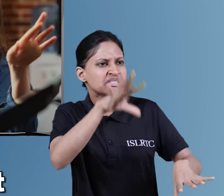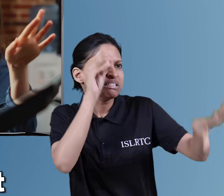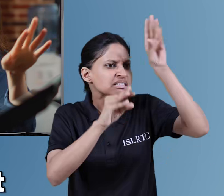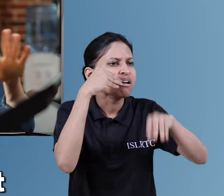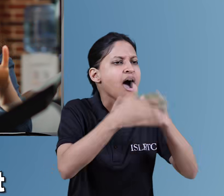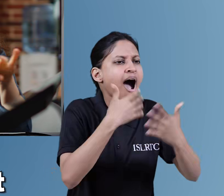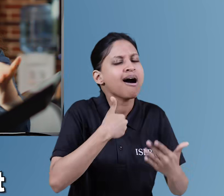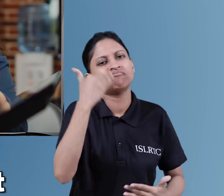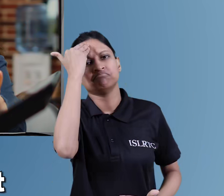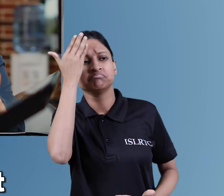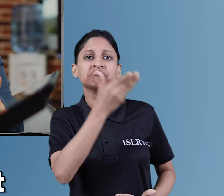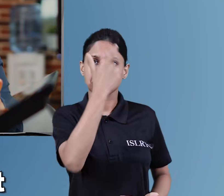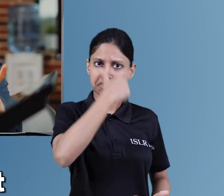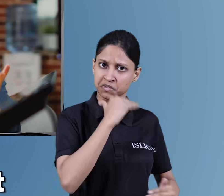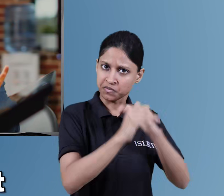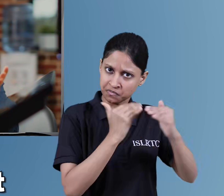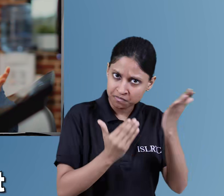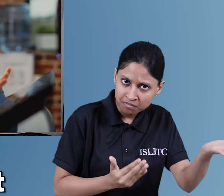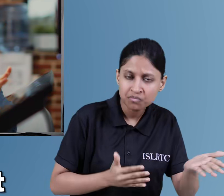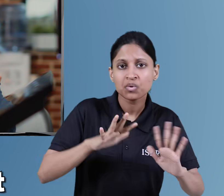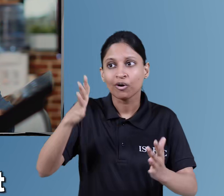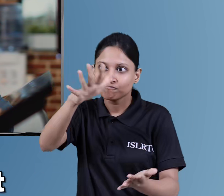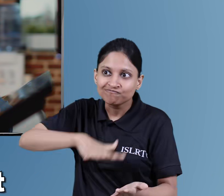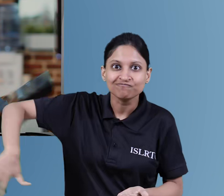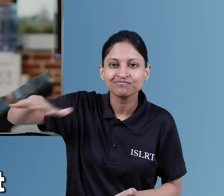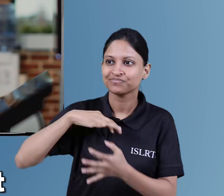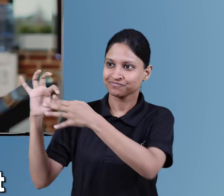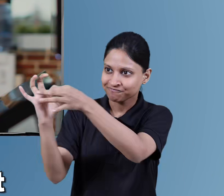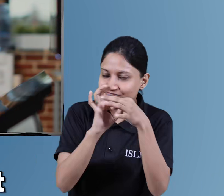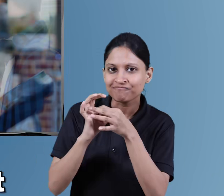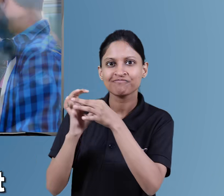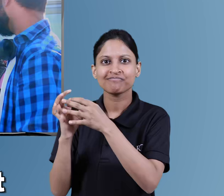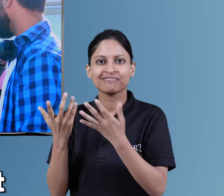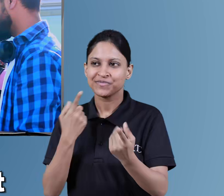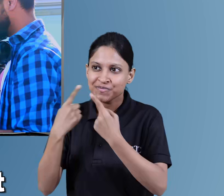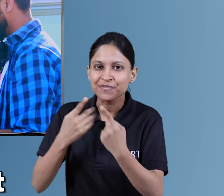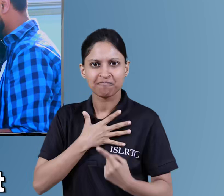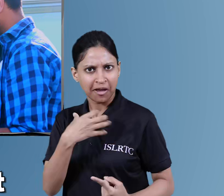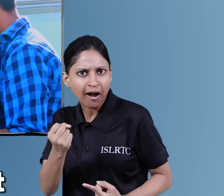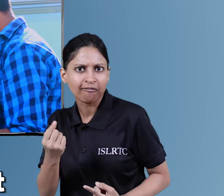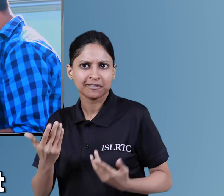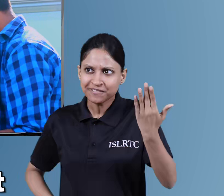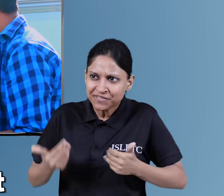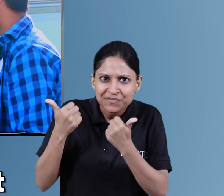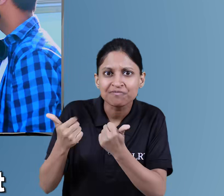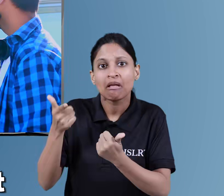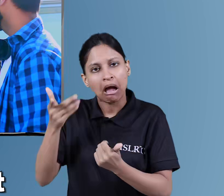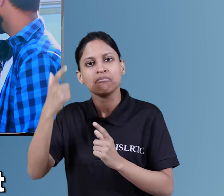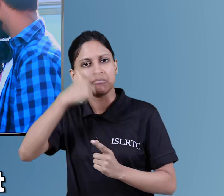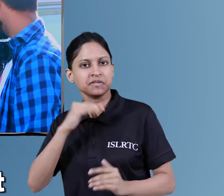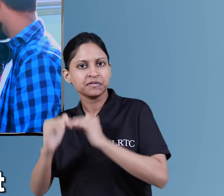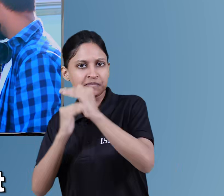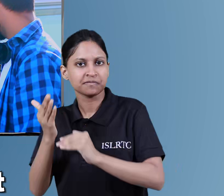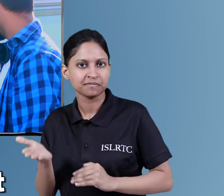increasing knowledge at the workplace, and being confident and interactive in society.